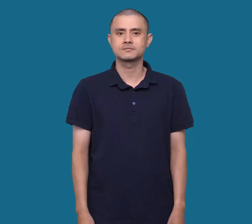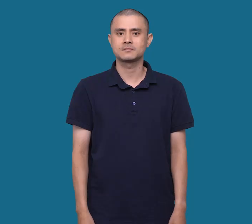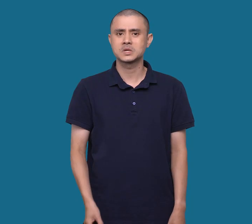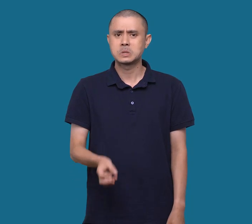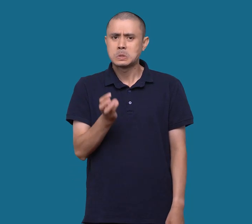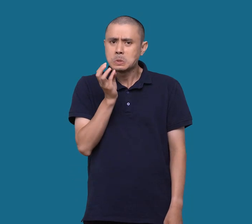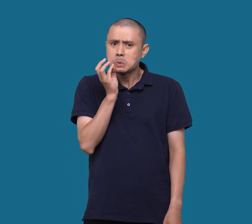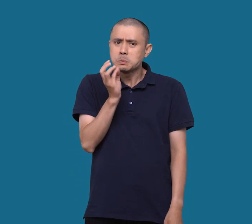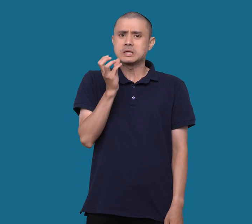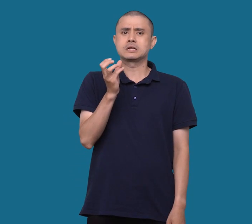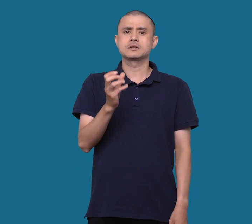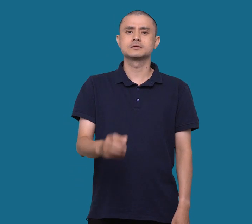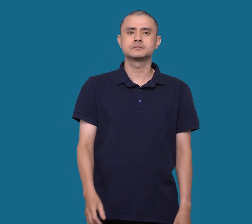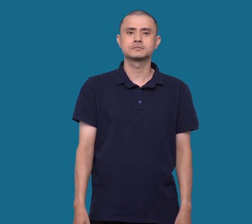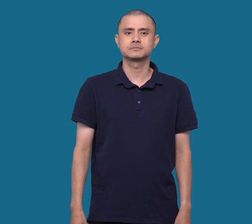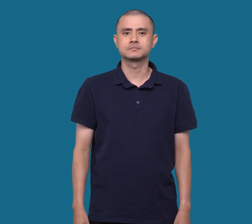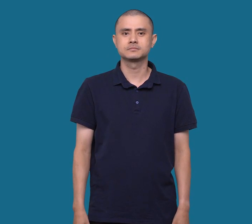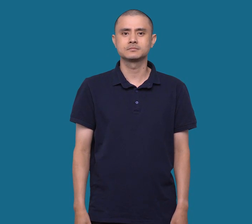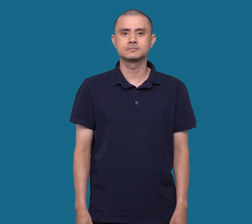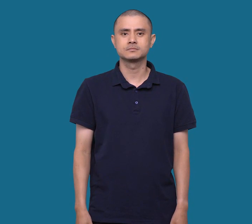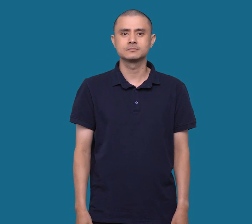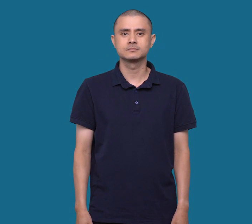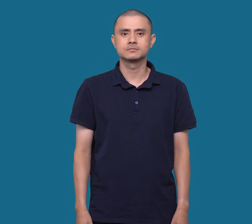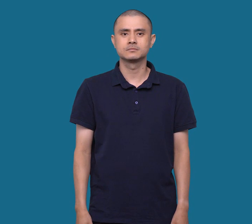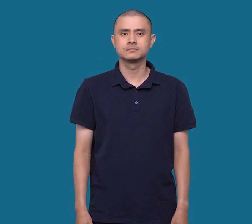suýt